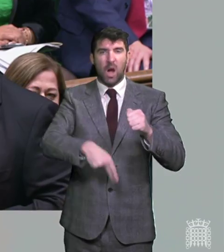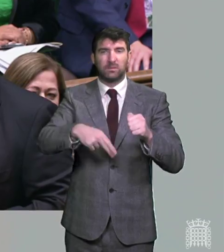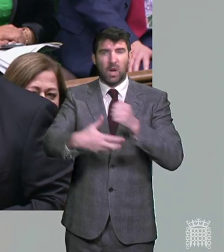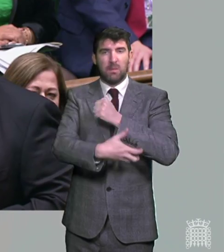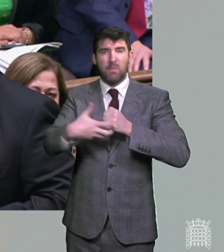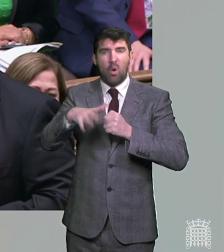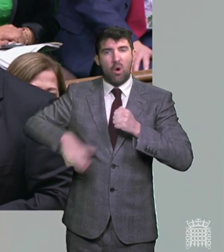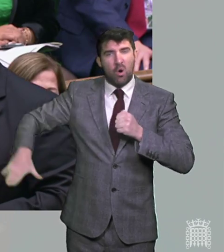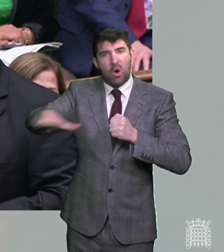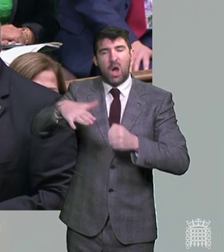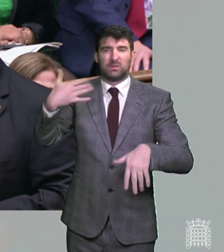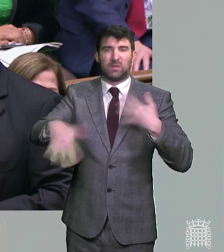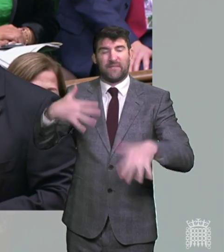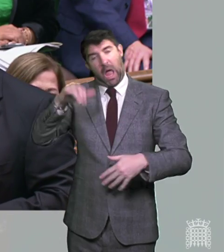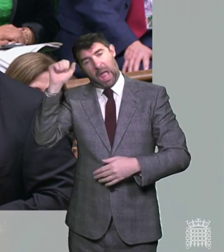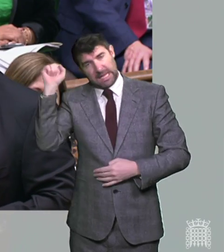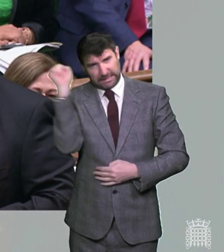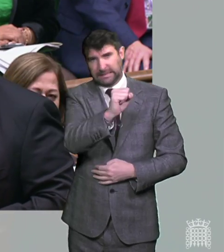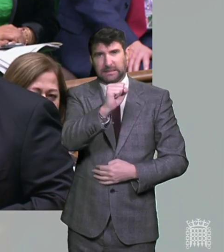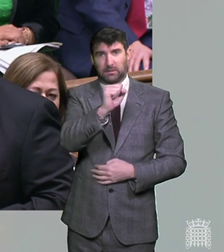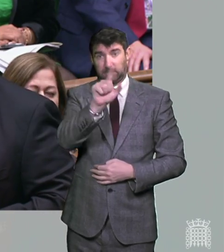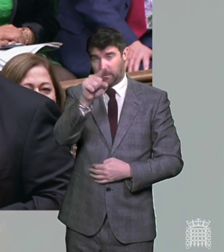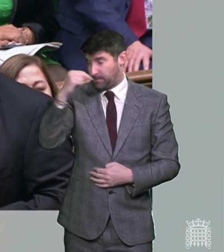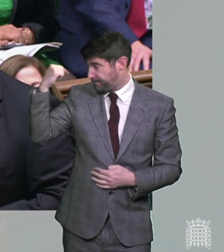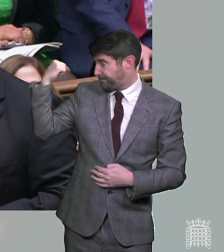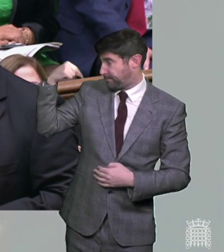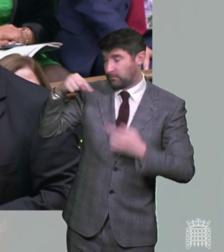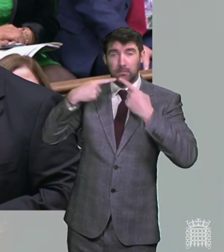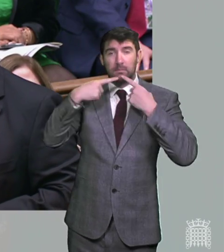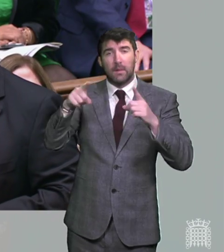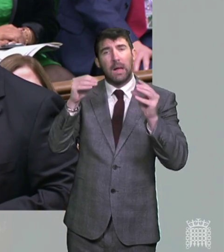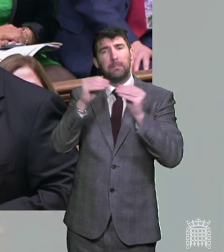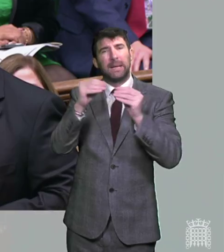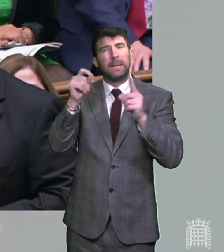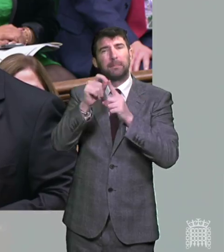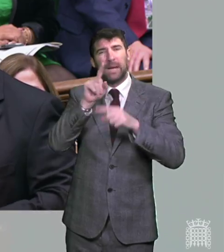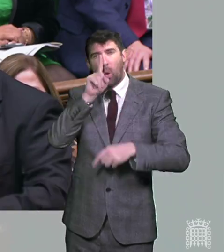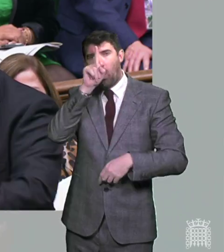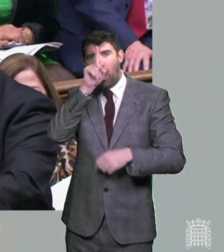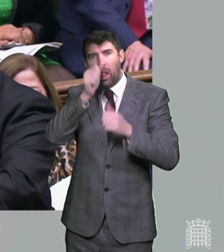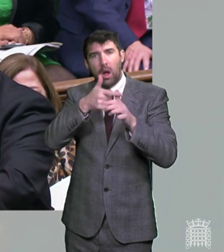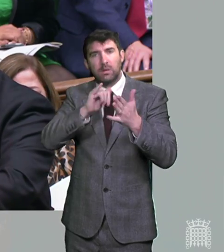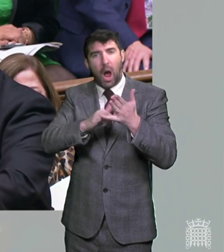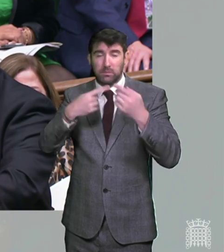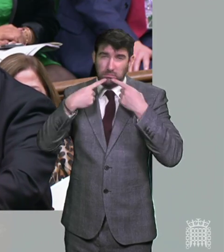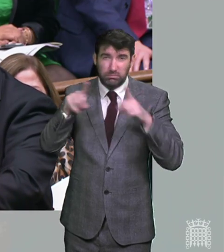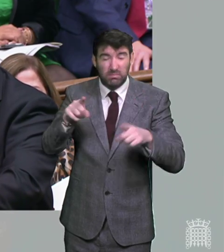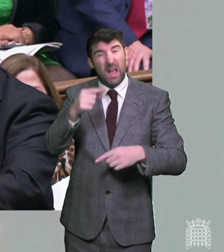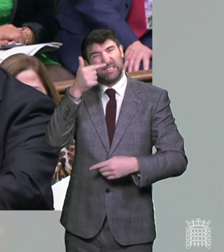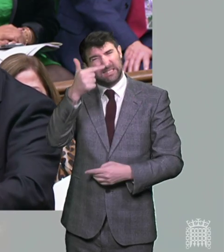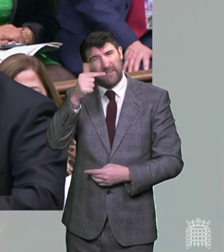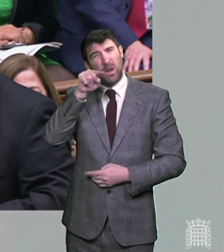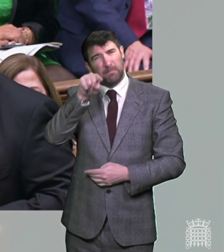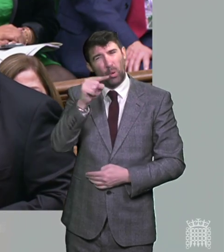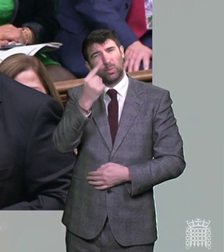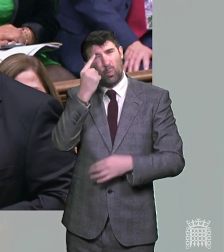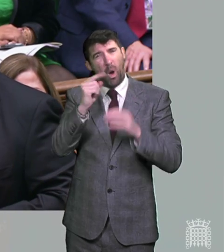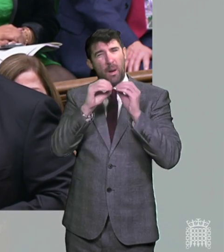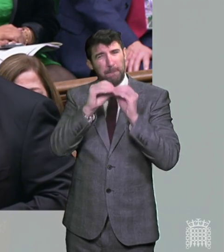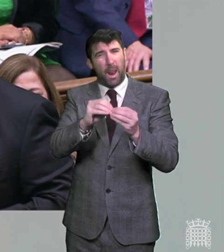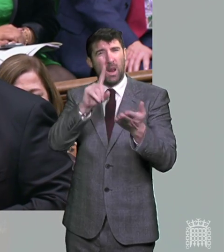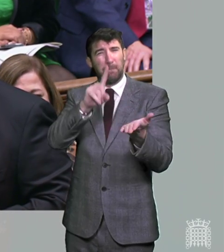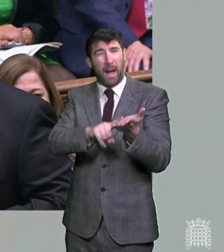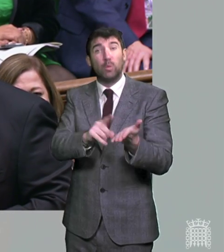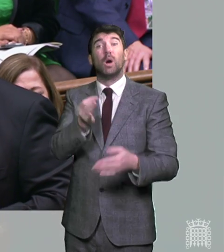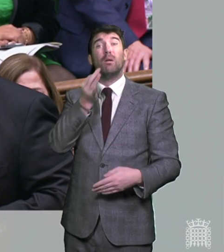In the week that BP saw quarterly profits of £7.1 billion, why not take the easy decision to bring in a proper windfall tax?